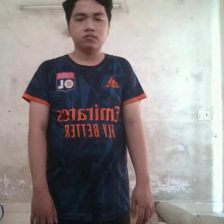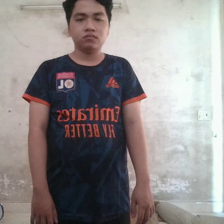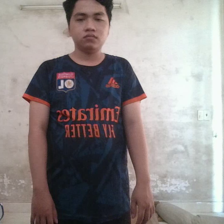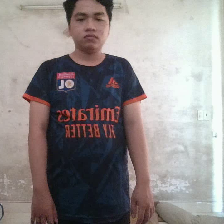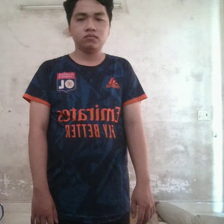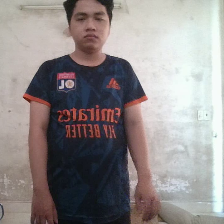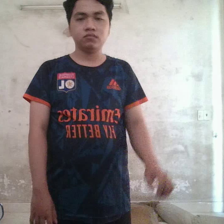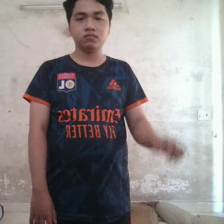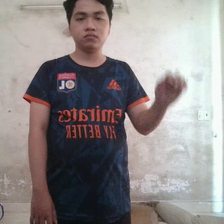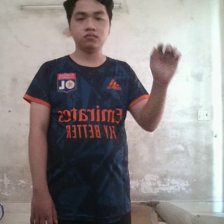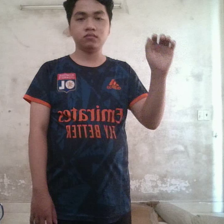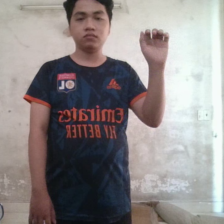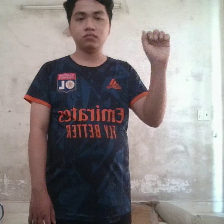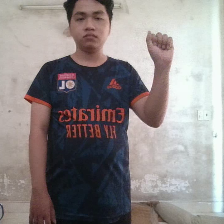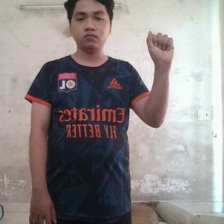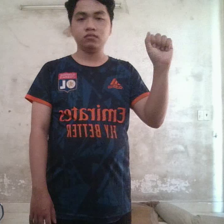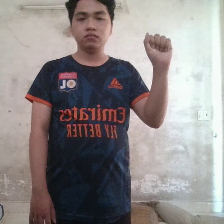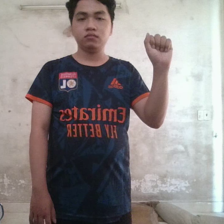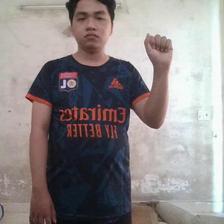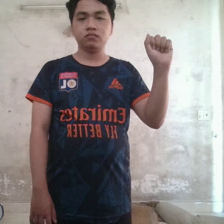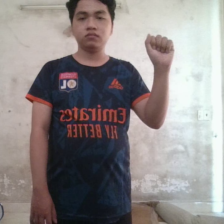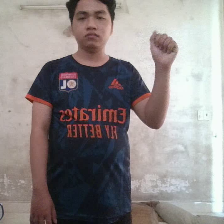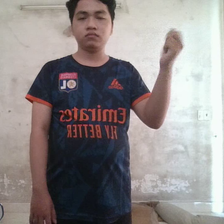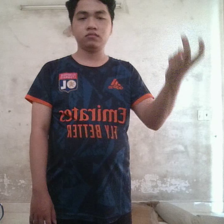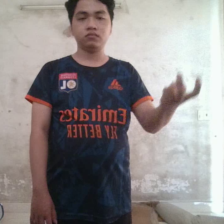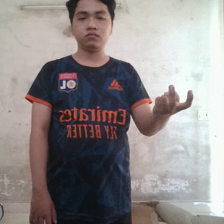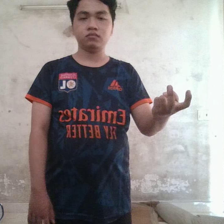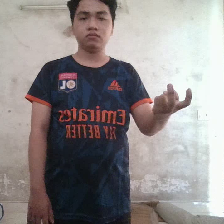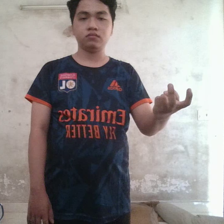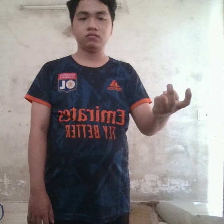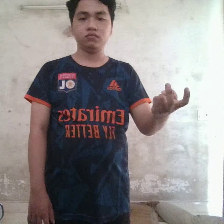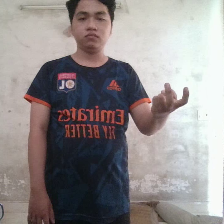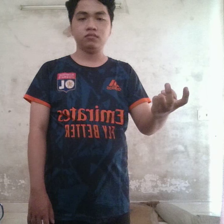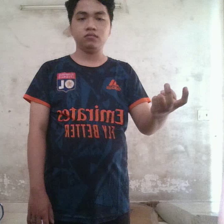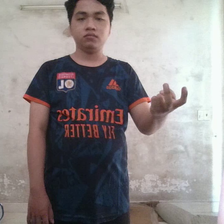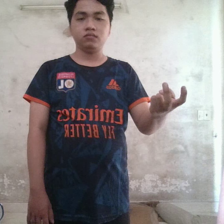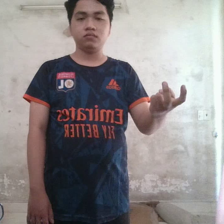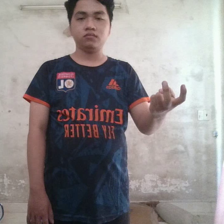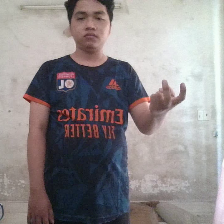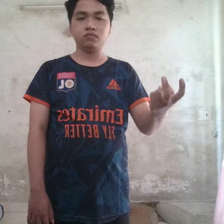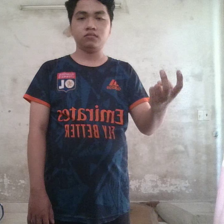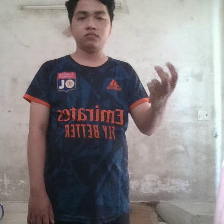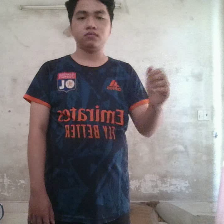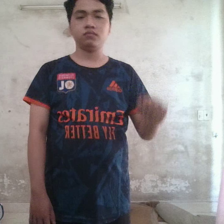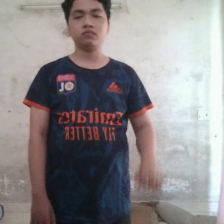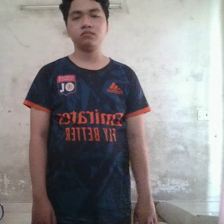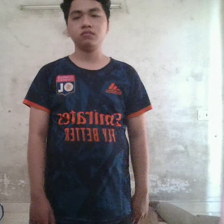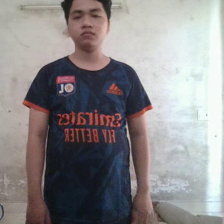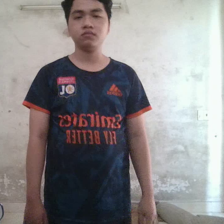ă